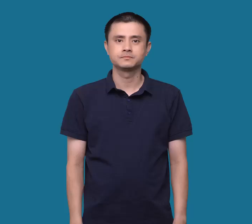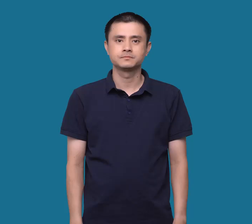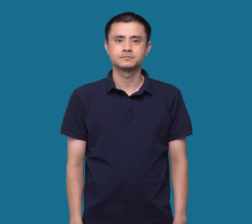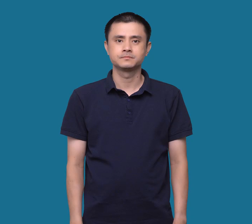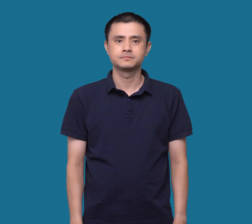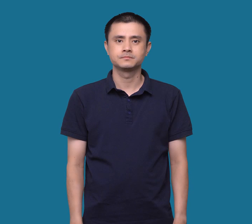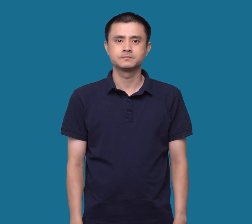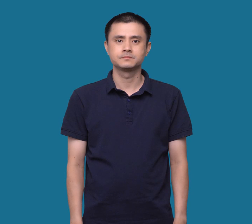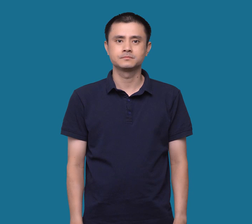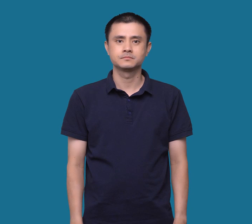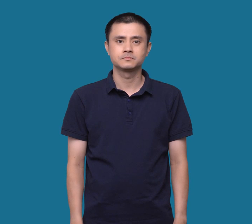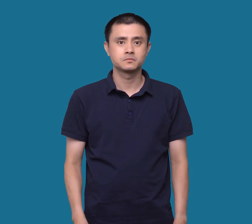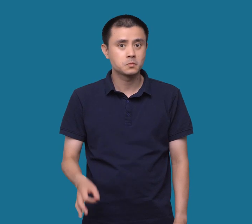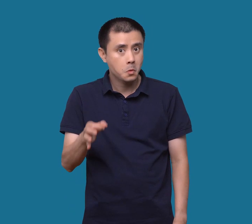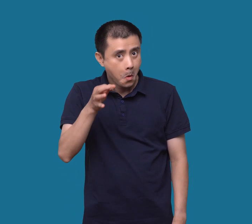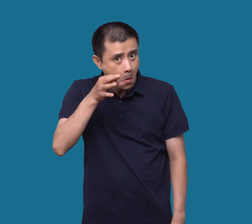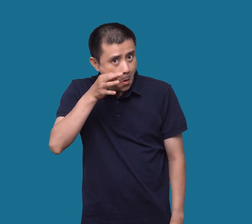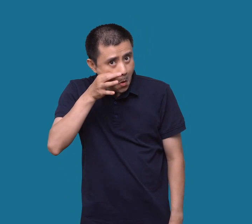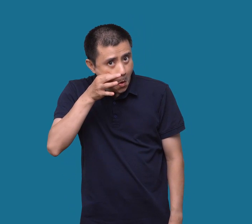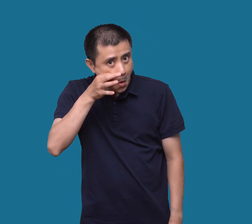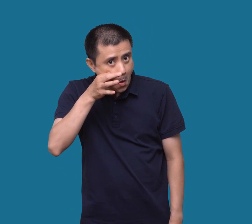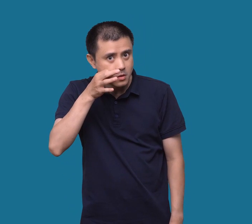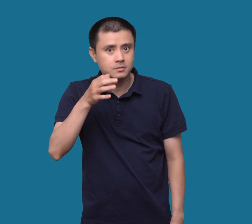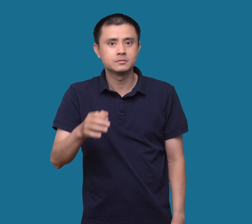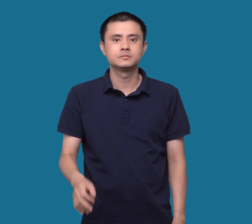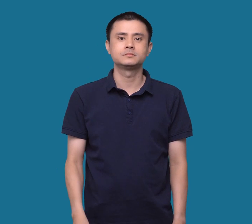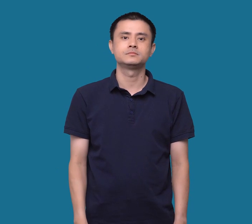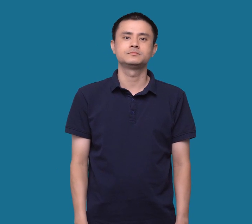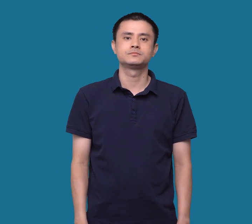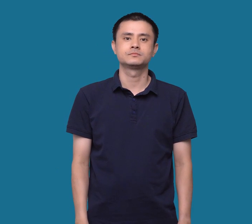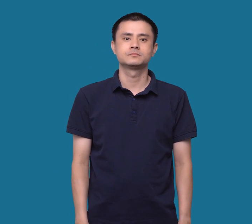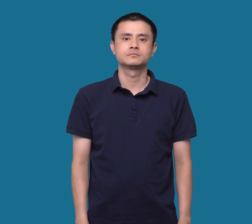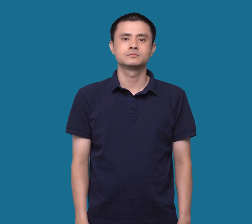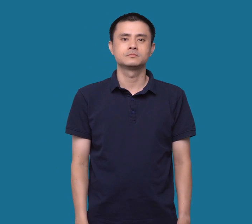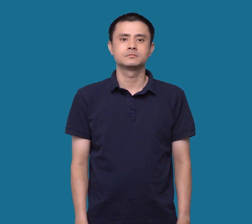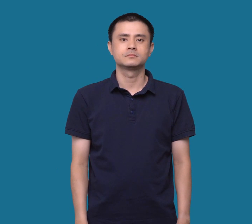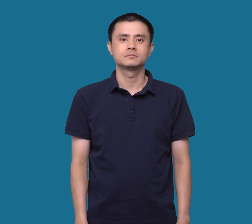tò mò